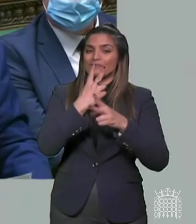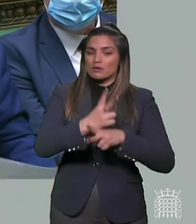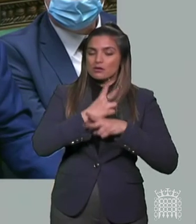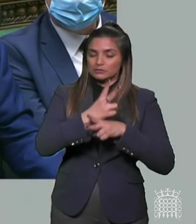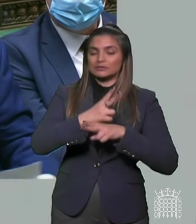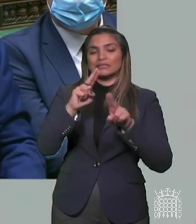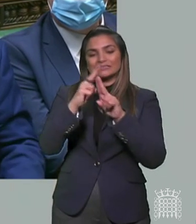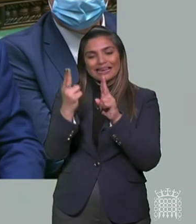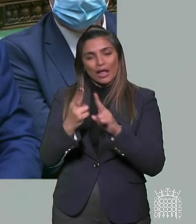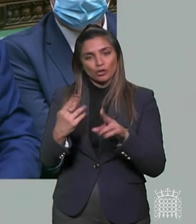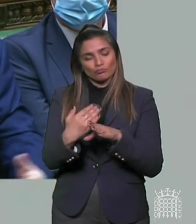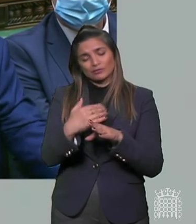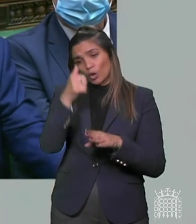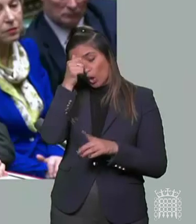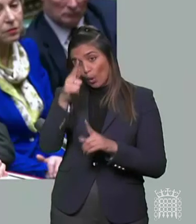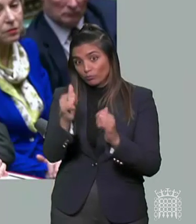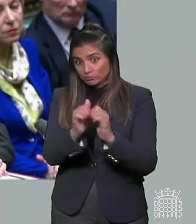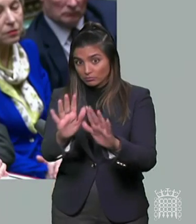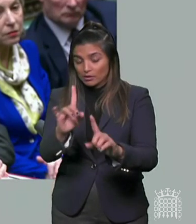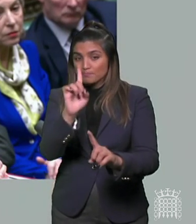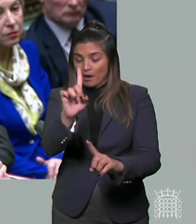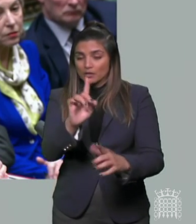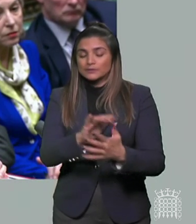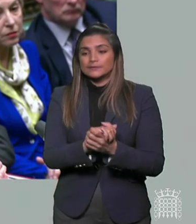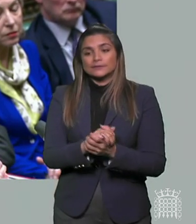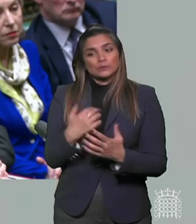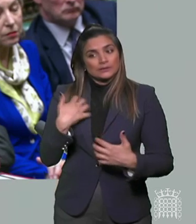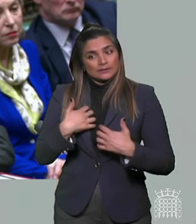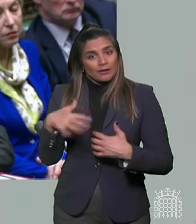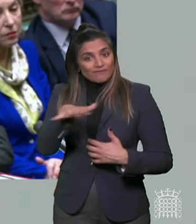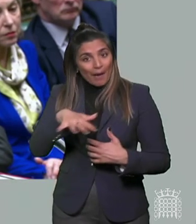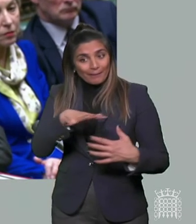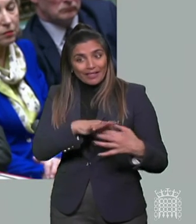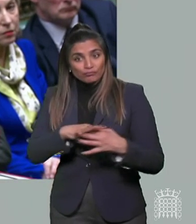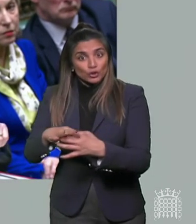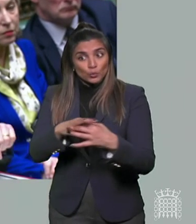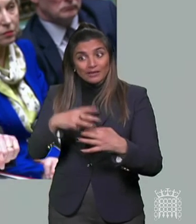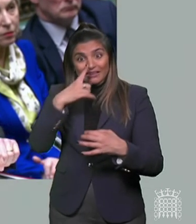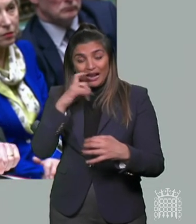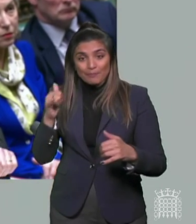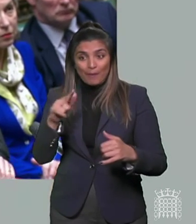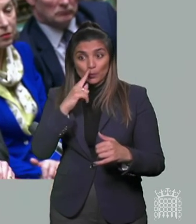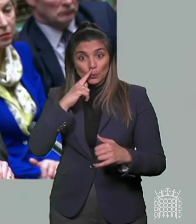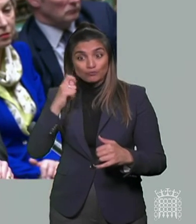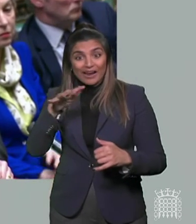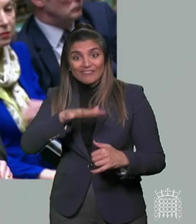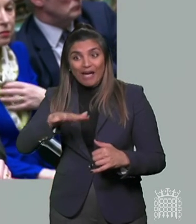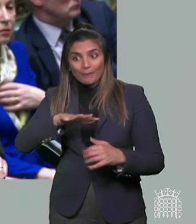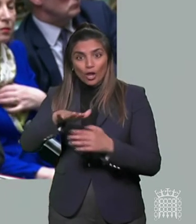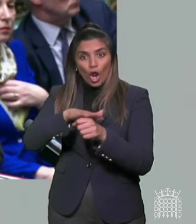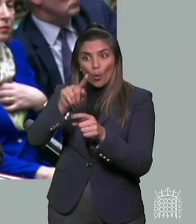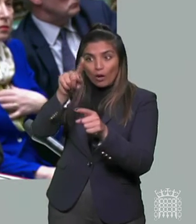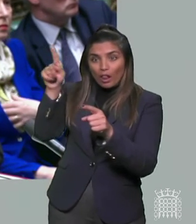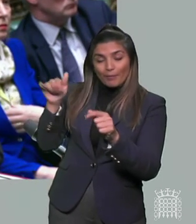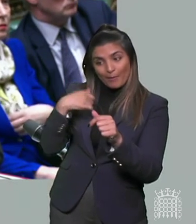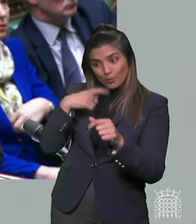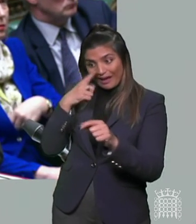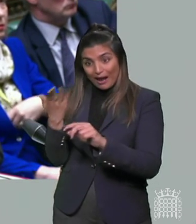I know he appreciates that. We are keen to find out whether family reunion options with Ukrainian family in the region have been considered.